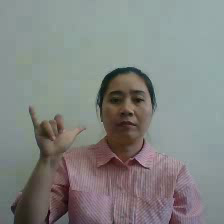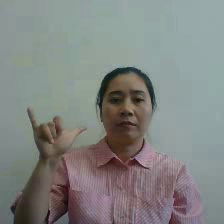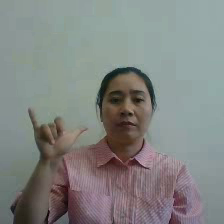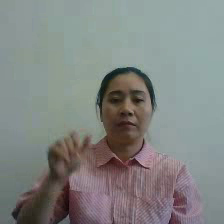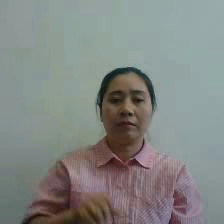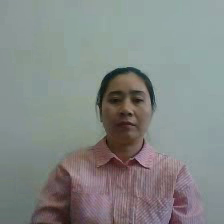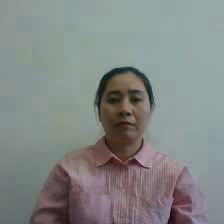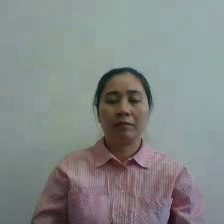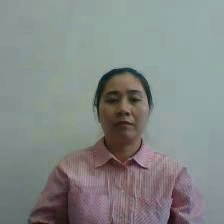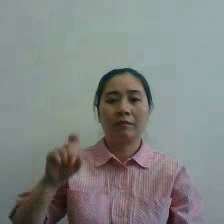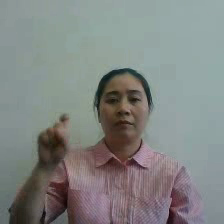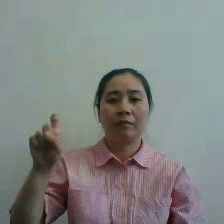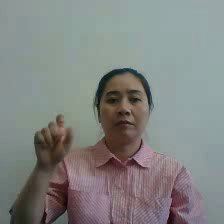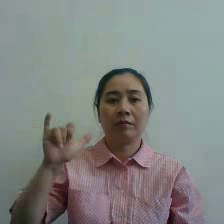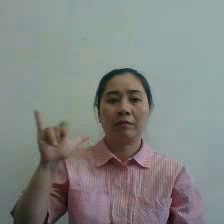Đồng ý